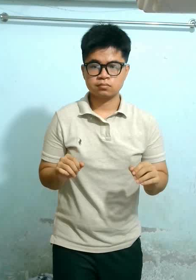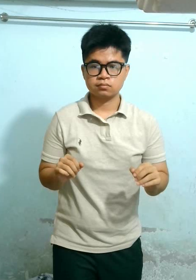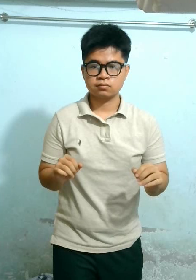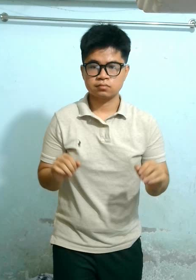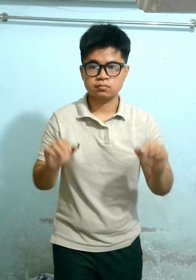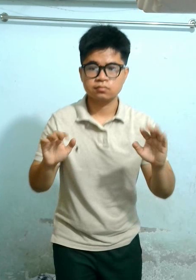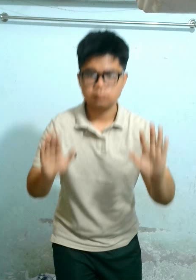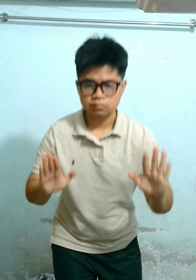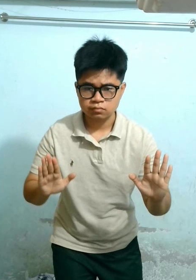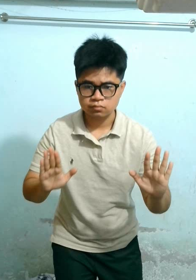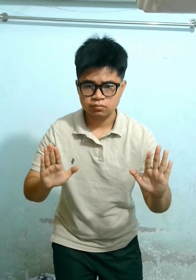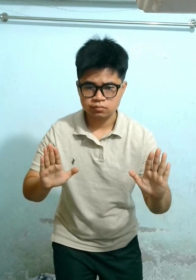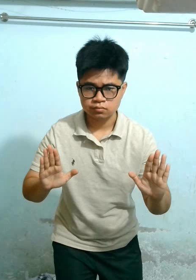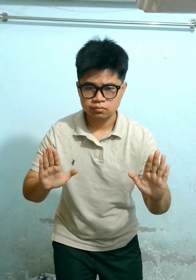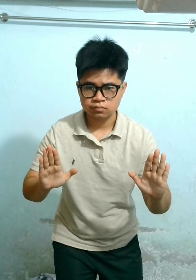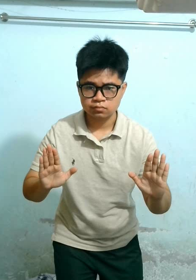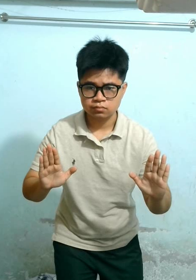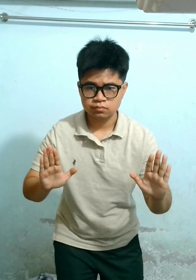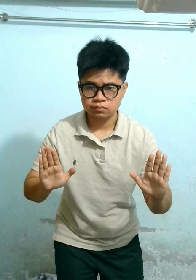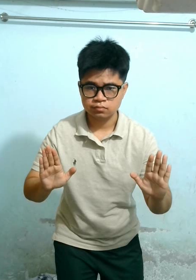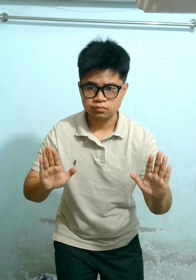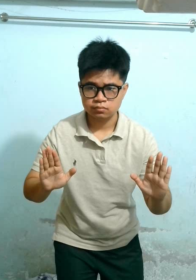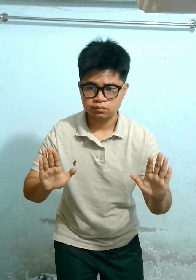dung lai